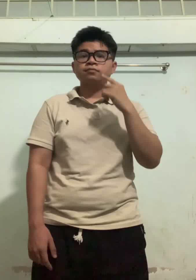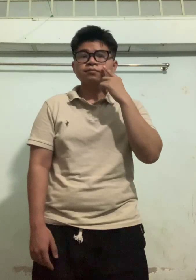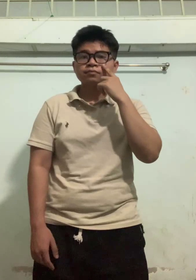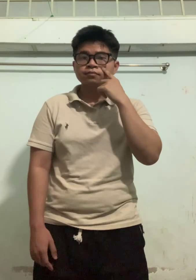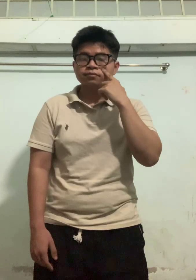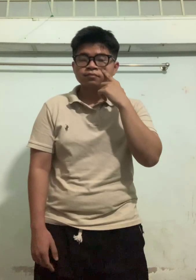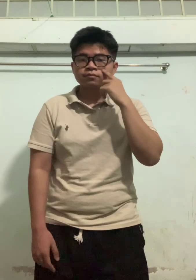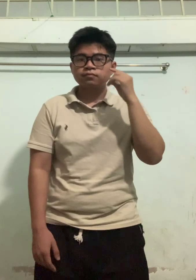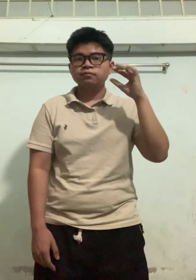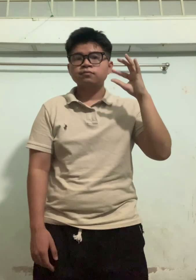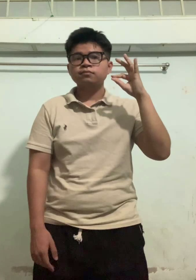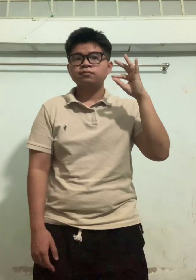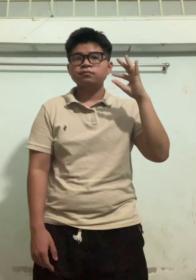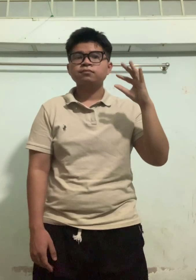lam quen